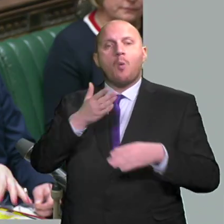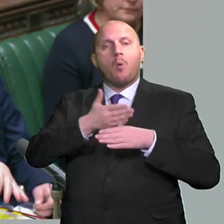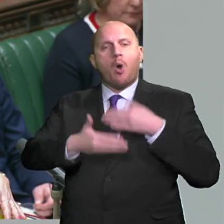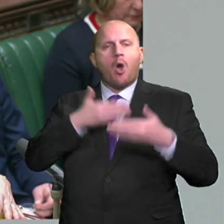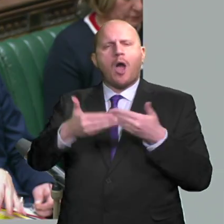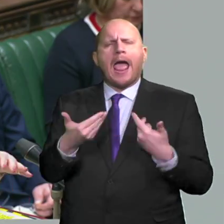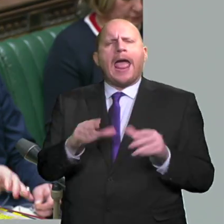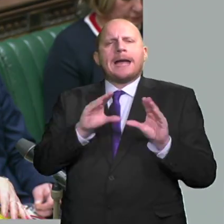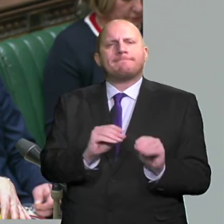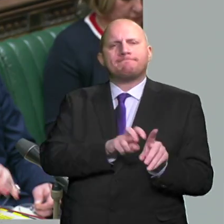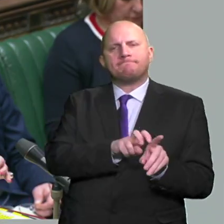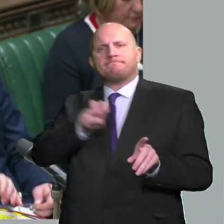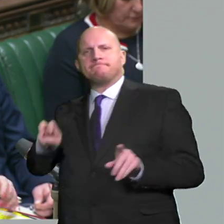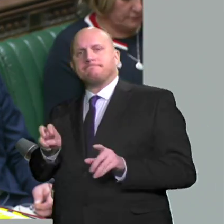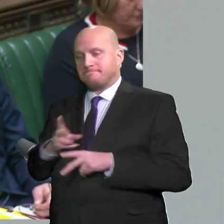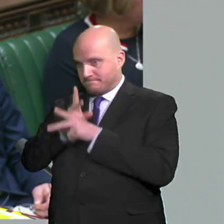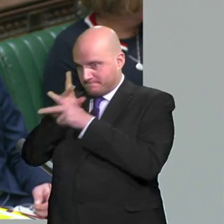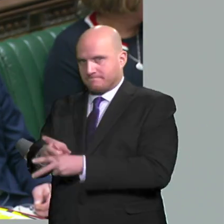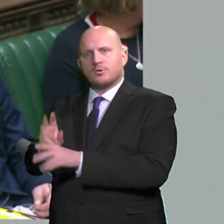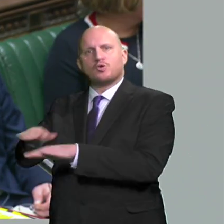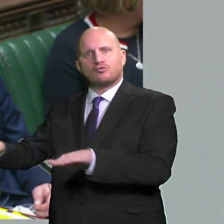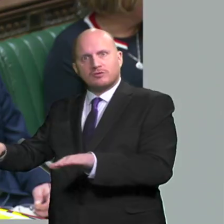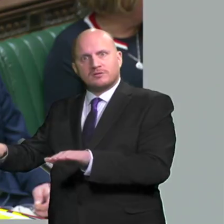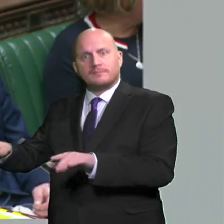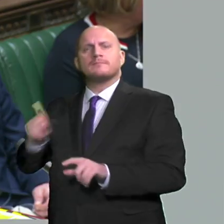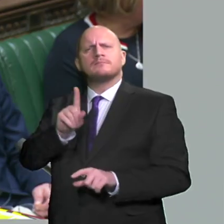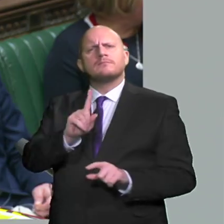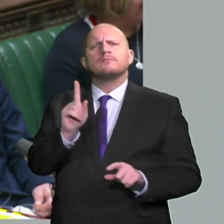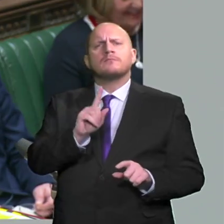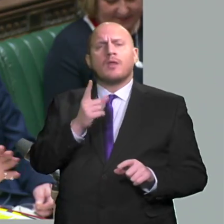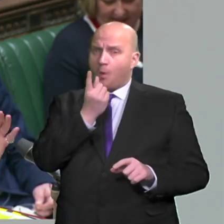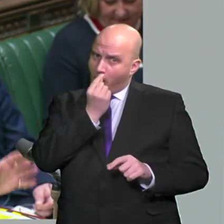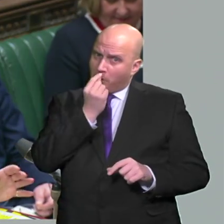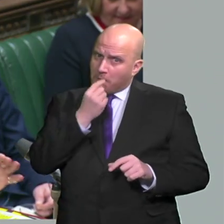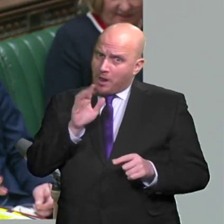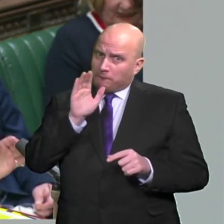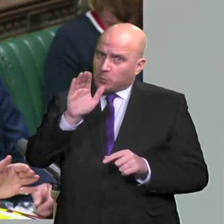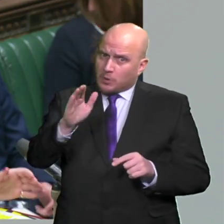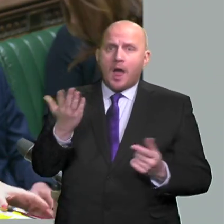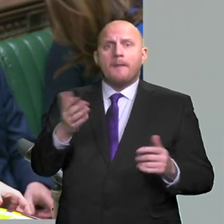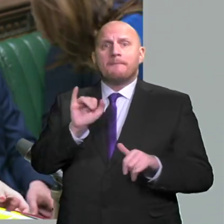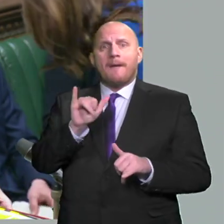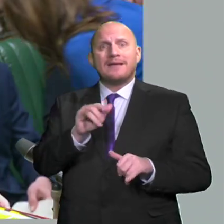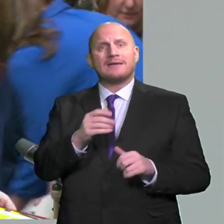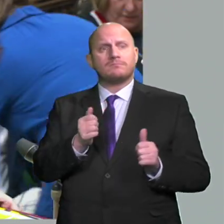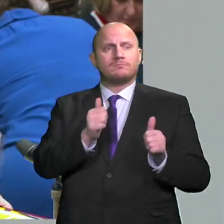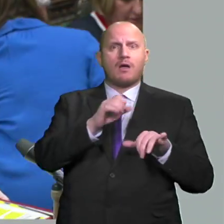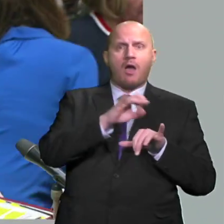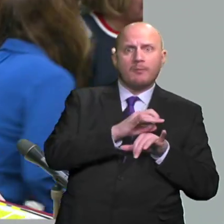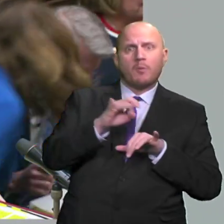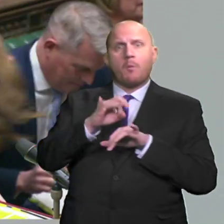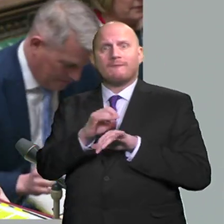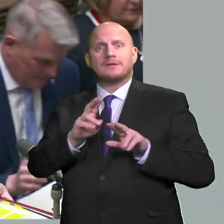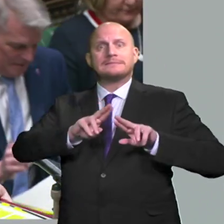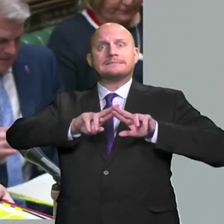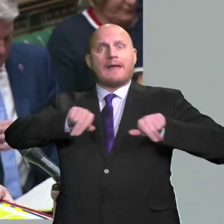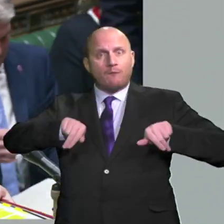Finally, pension sharing on divorce is an option that can help women if a marriage or civil partnership has broken down.